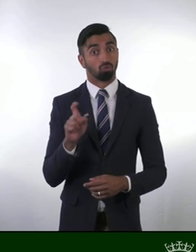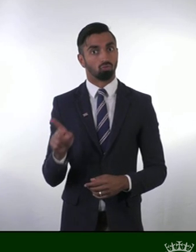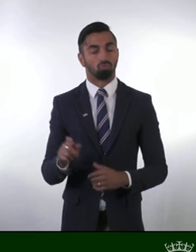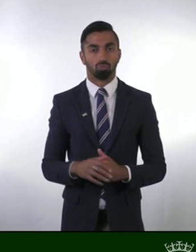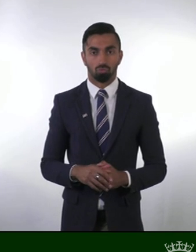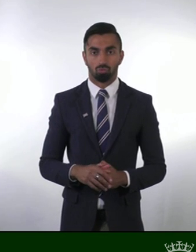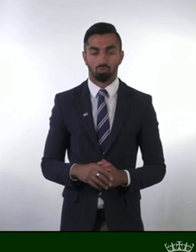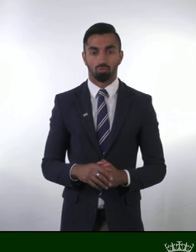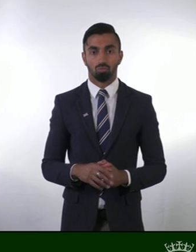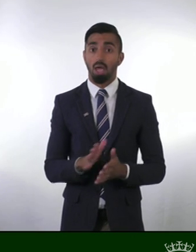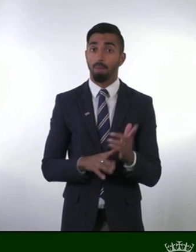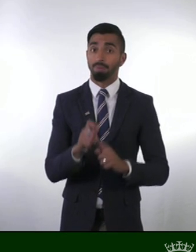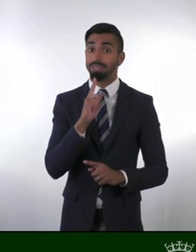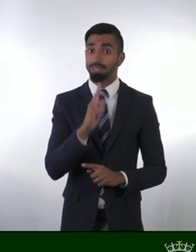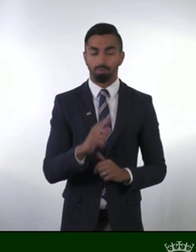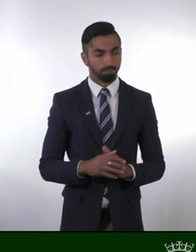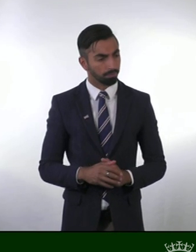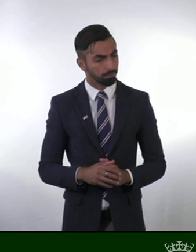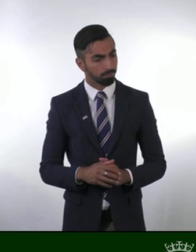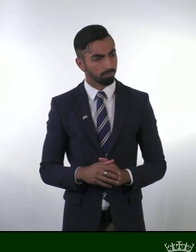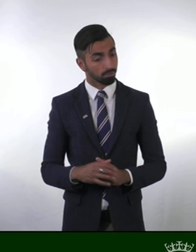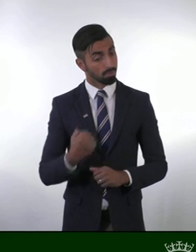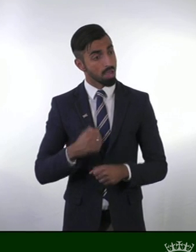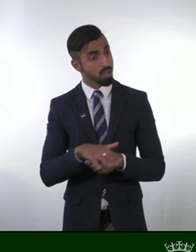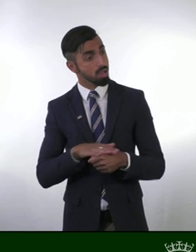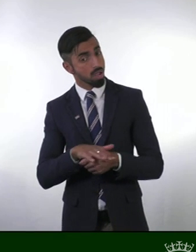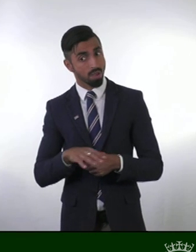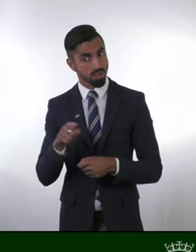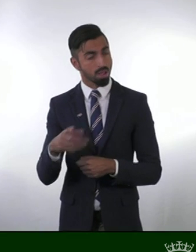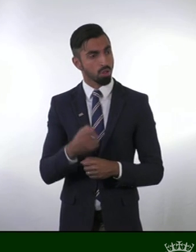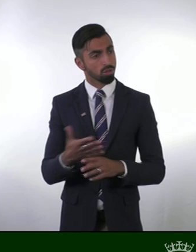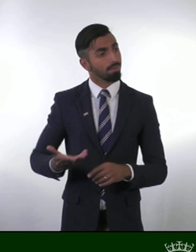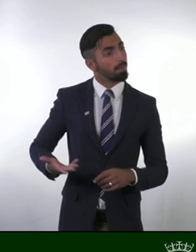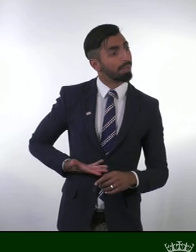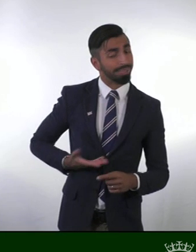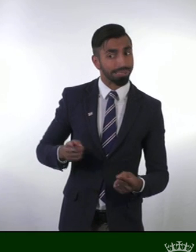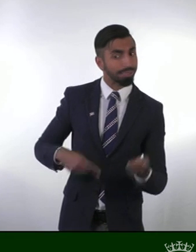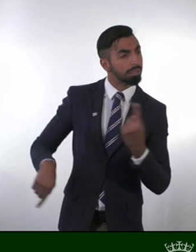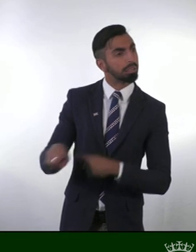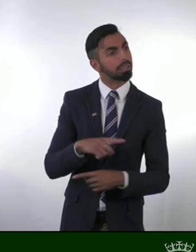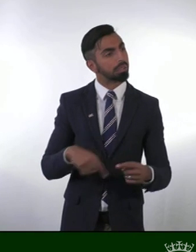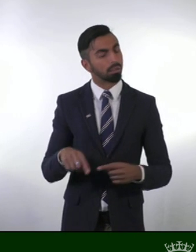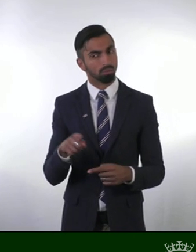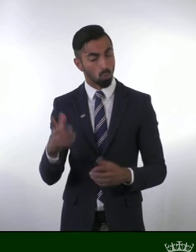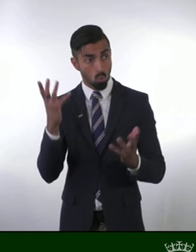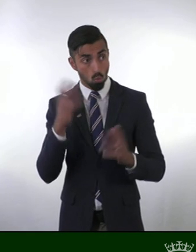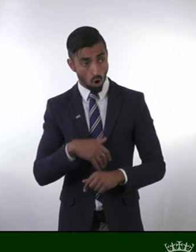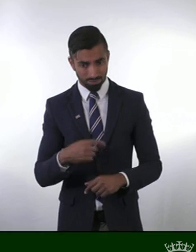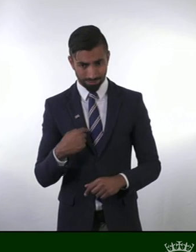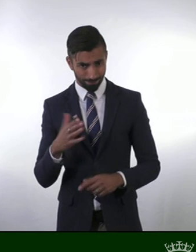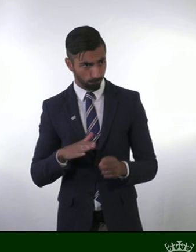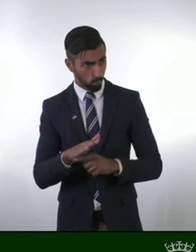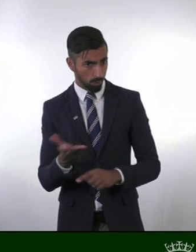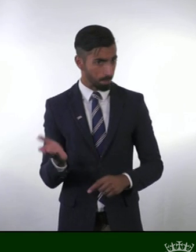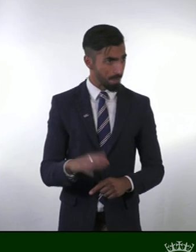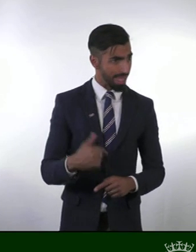Hospitality and tourism businesses on the Fylde coast are concerned about their path to long-term recovery and the infrastructure needed to support that.